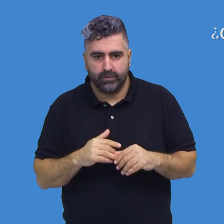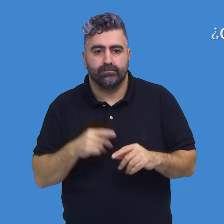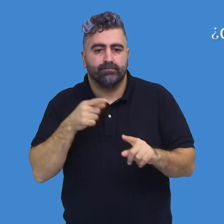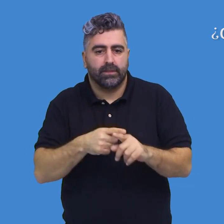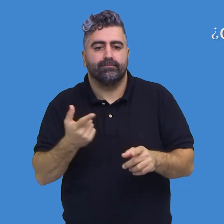objetivo